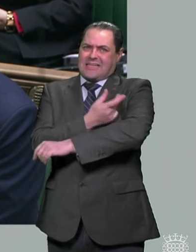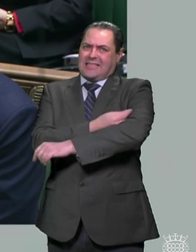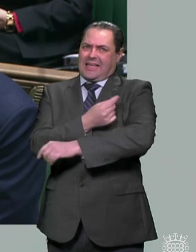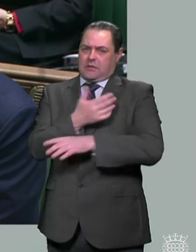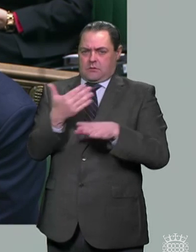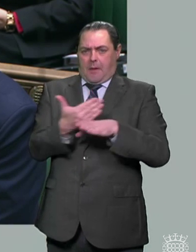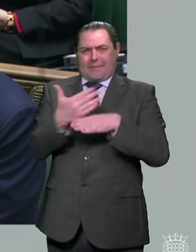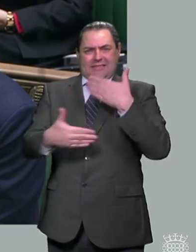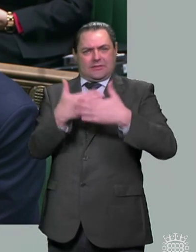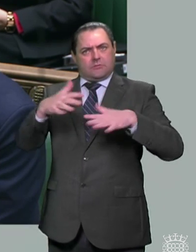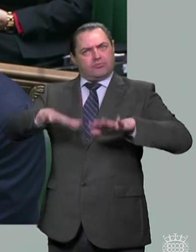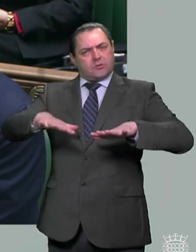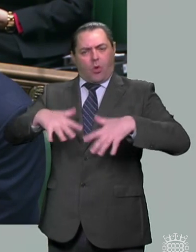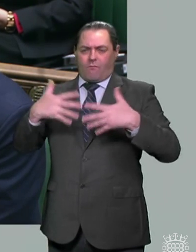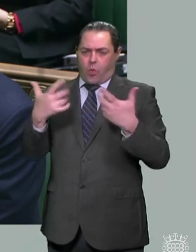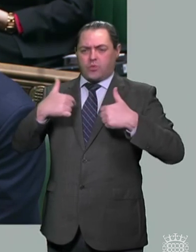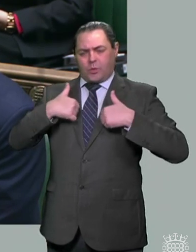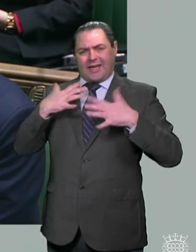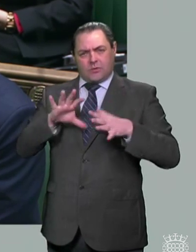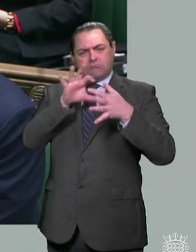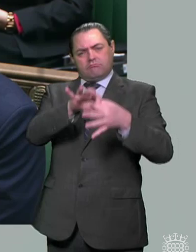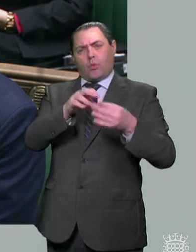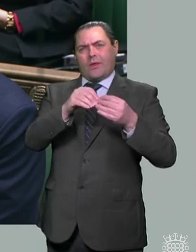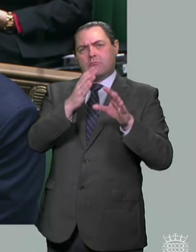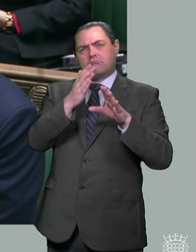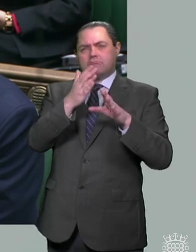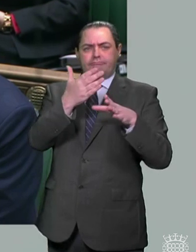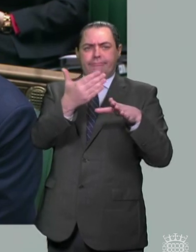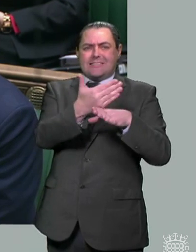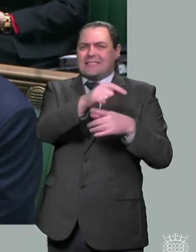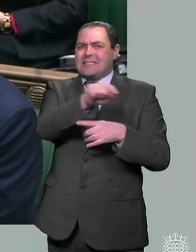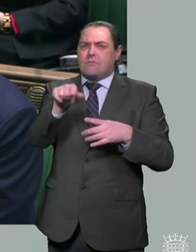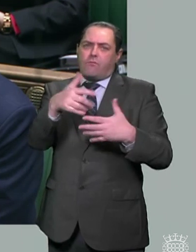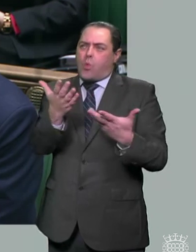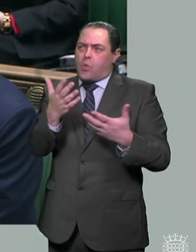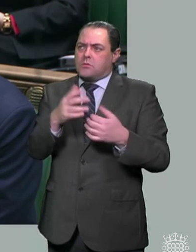Clearly the Government need to work hand in glove with the private sector, as we have done.